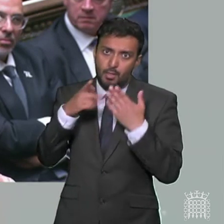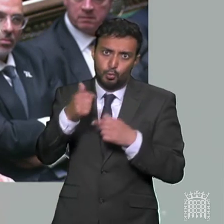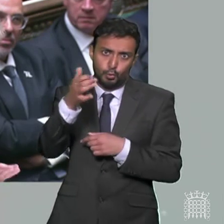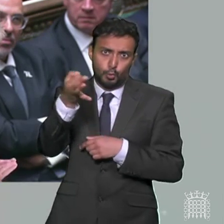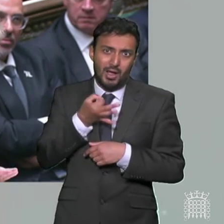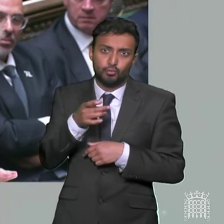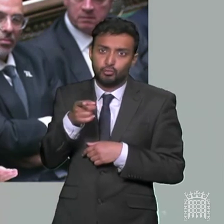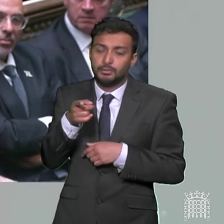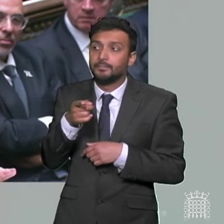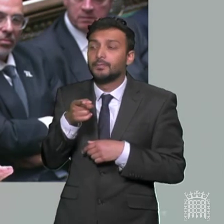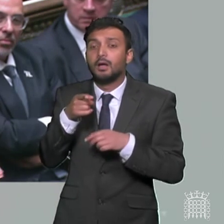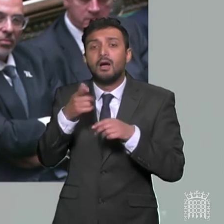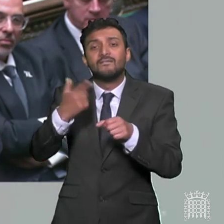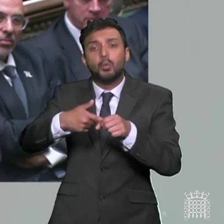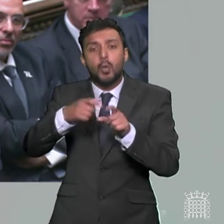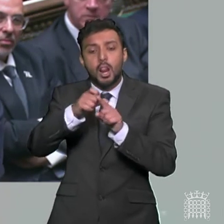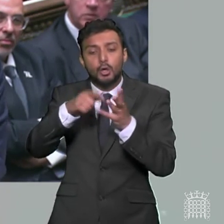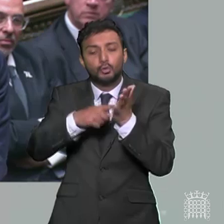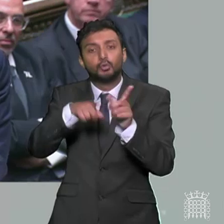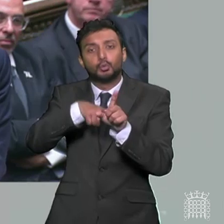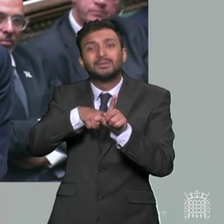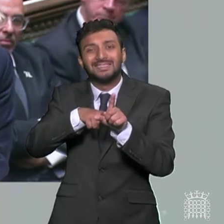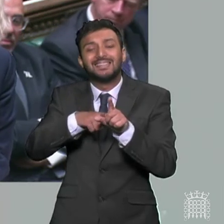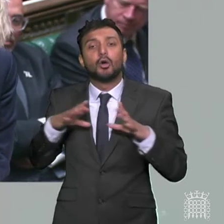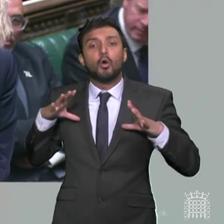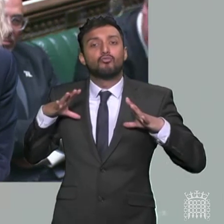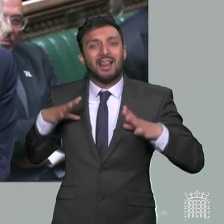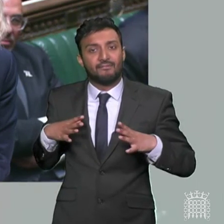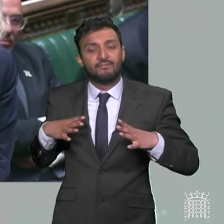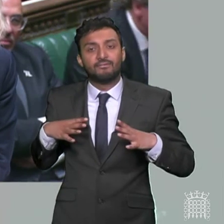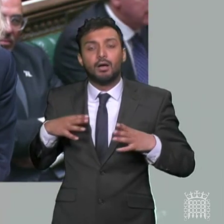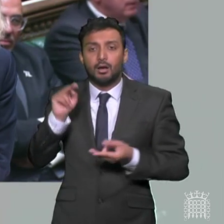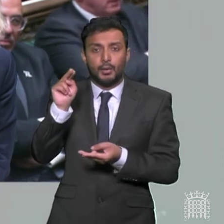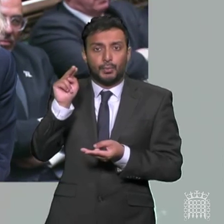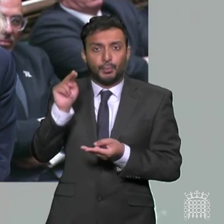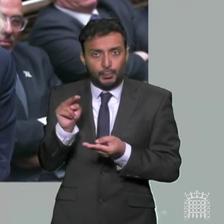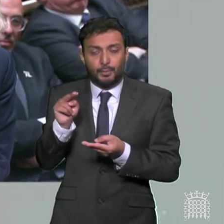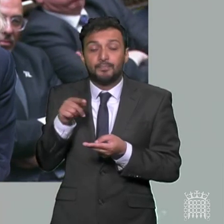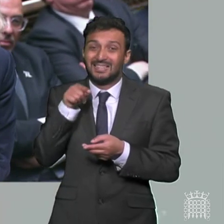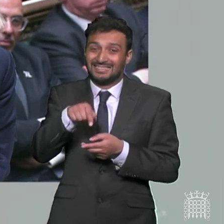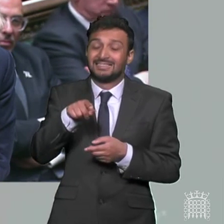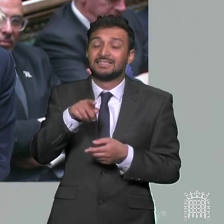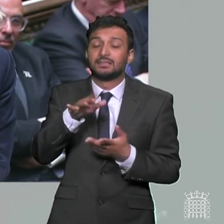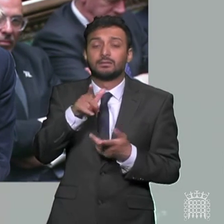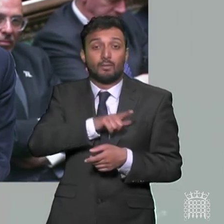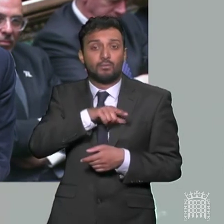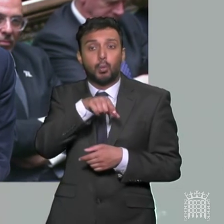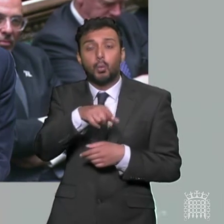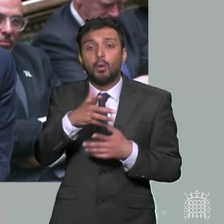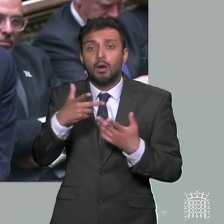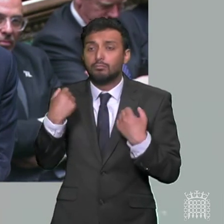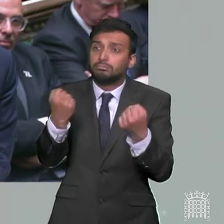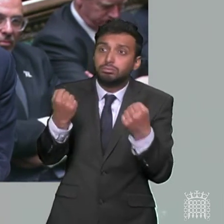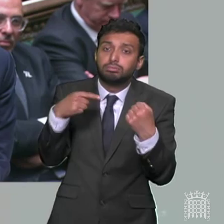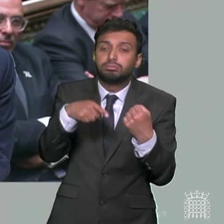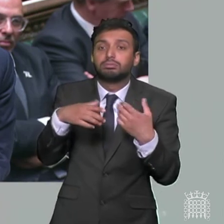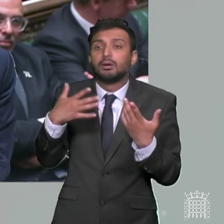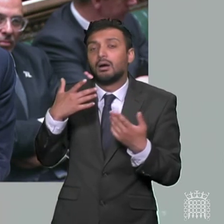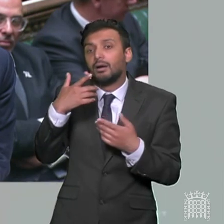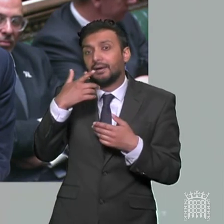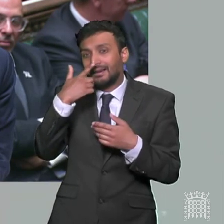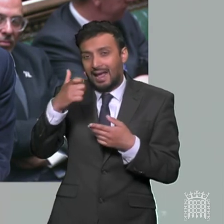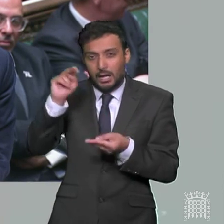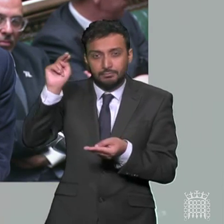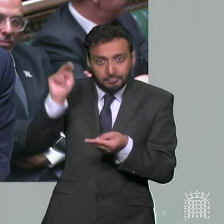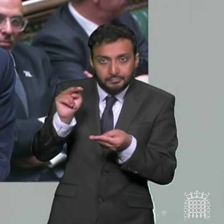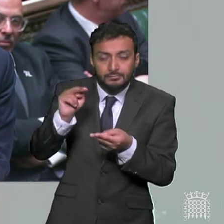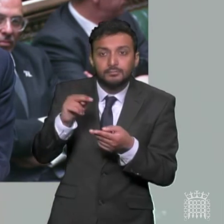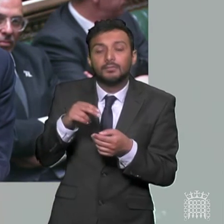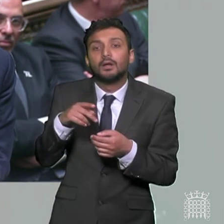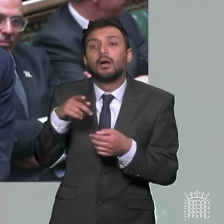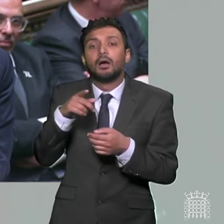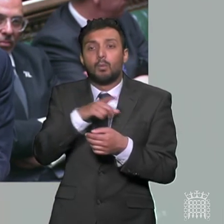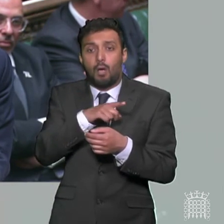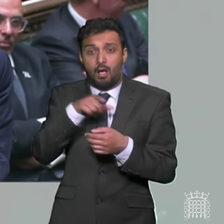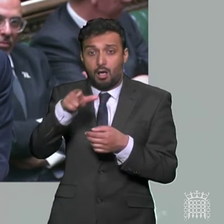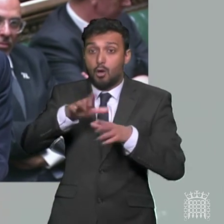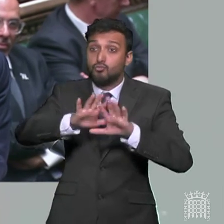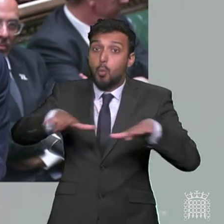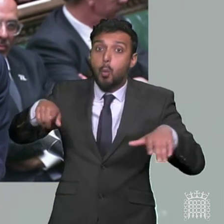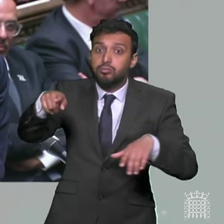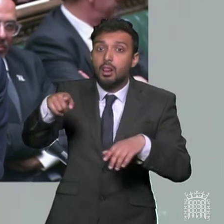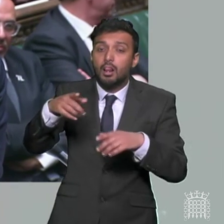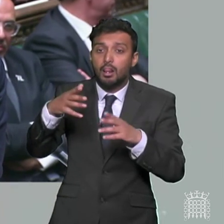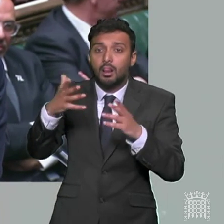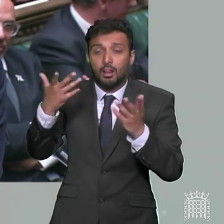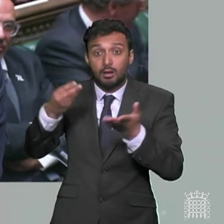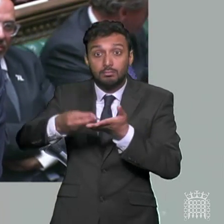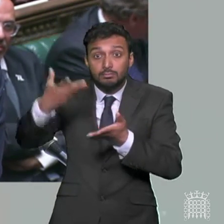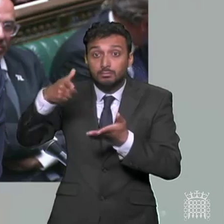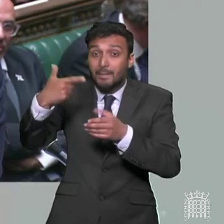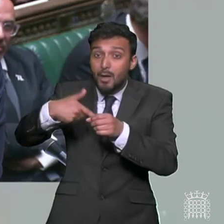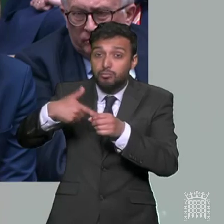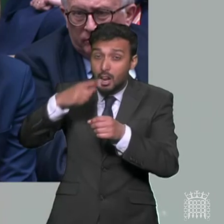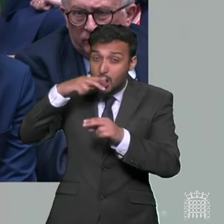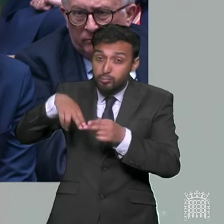Rural fuel duty relief is there to compensate motorists by helping retailers in some more remote rural areas where pump prices can be significantly higher.